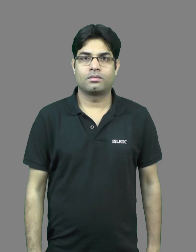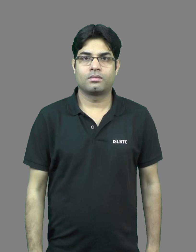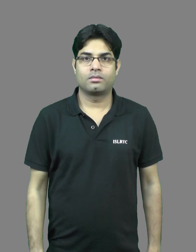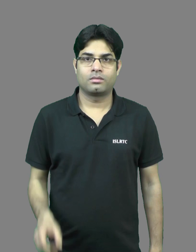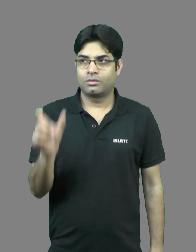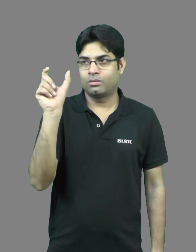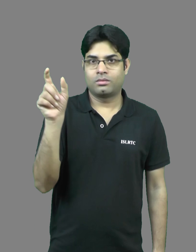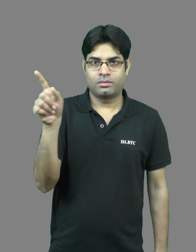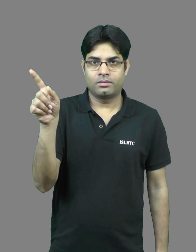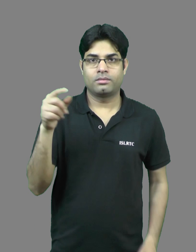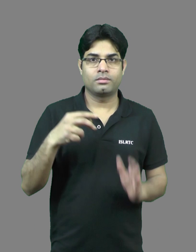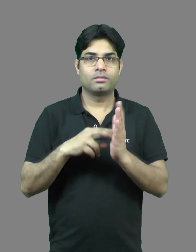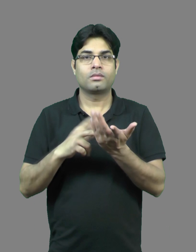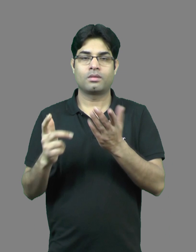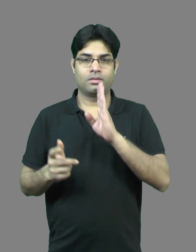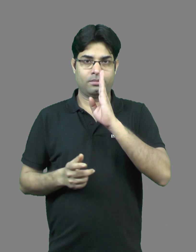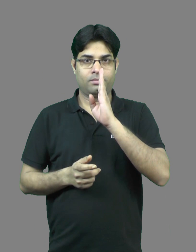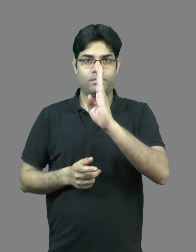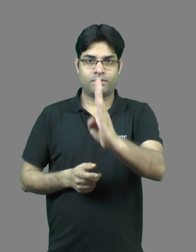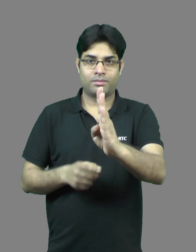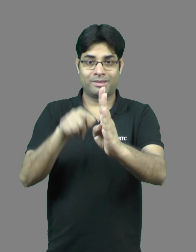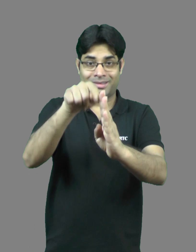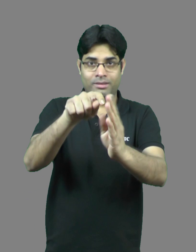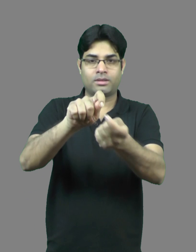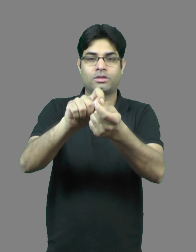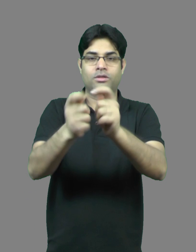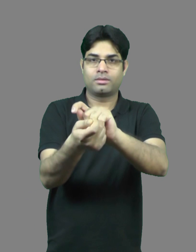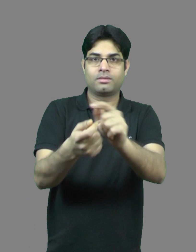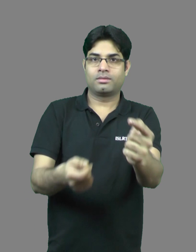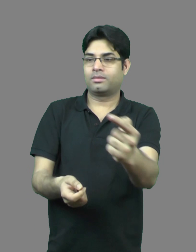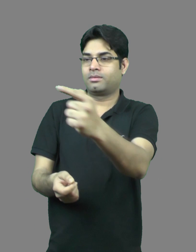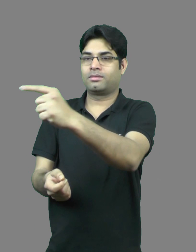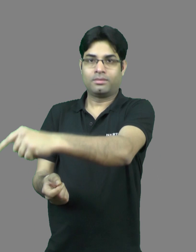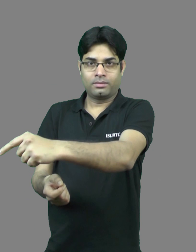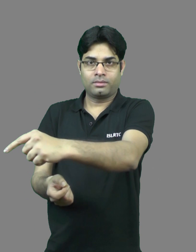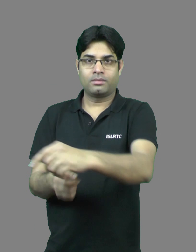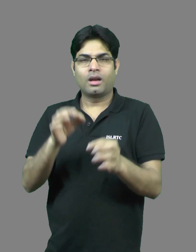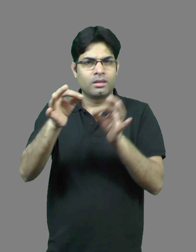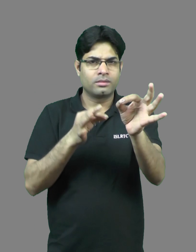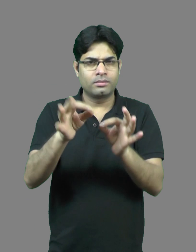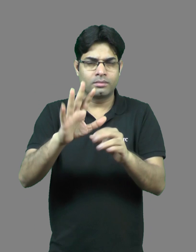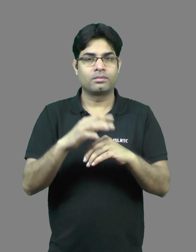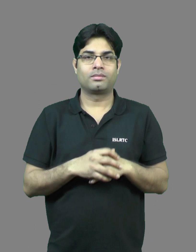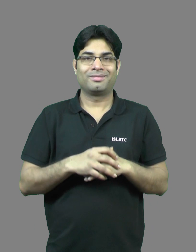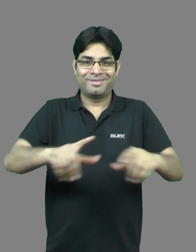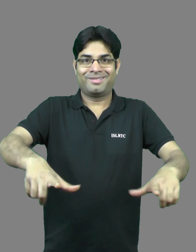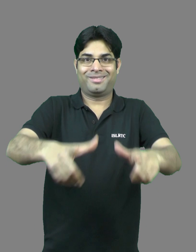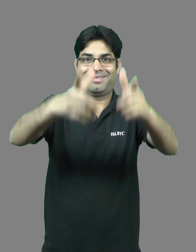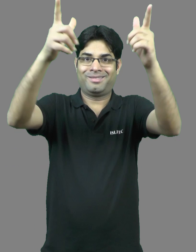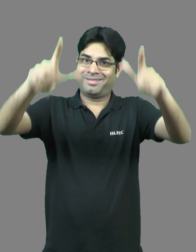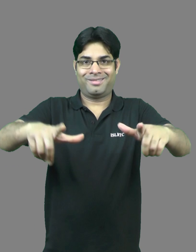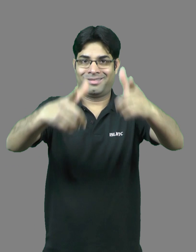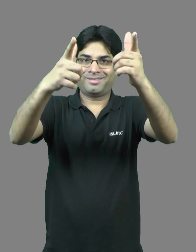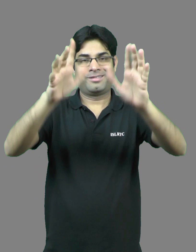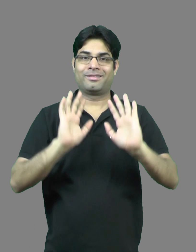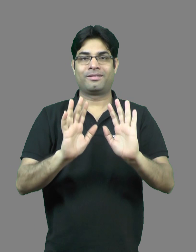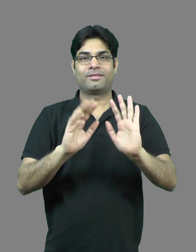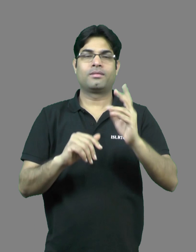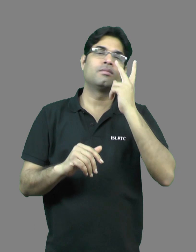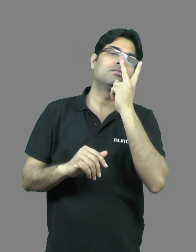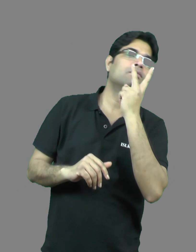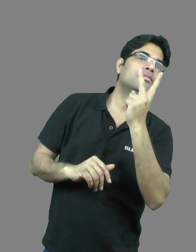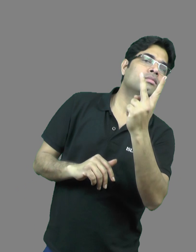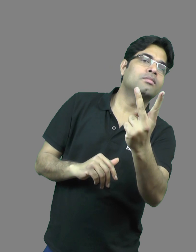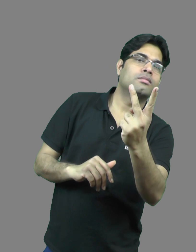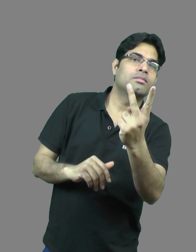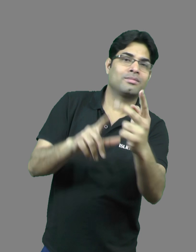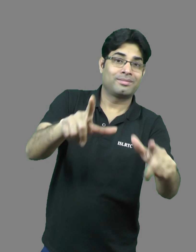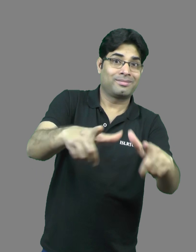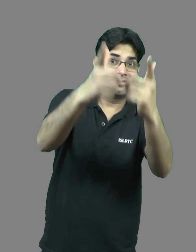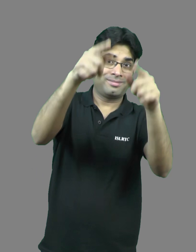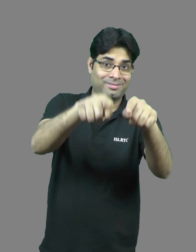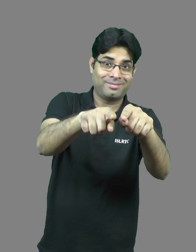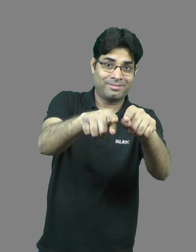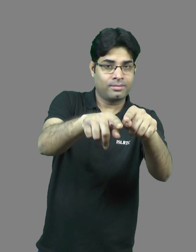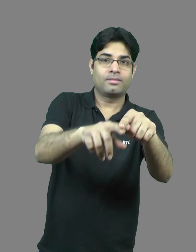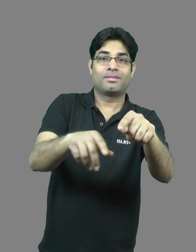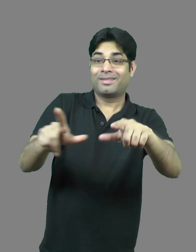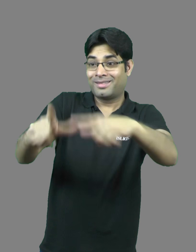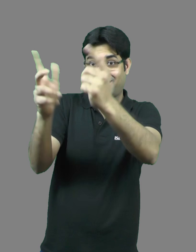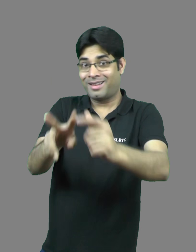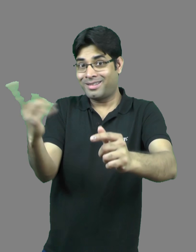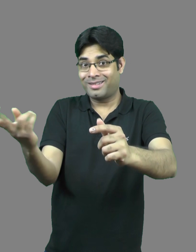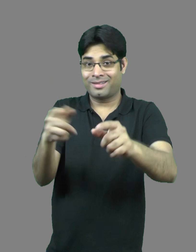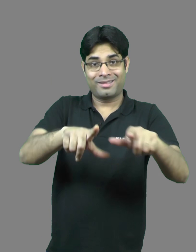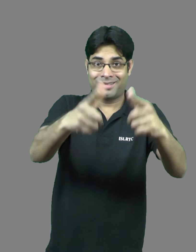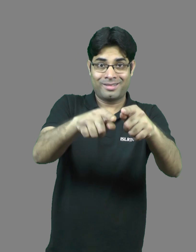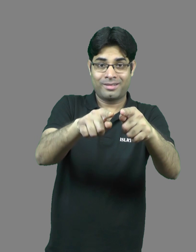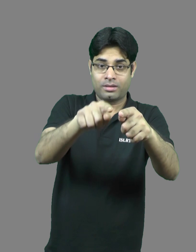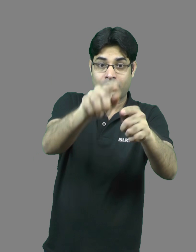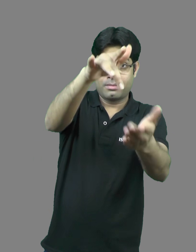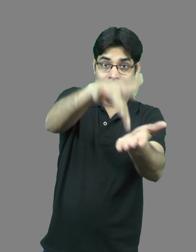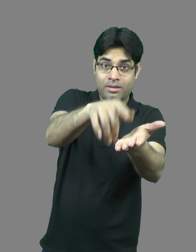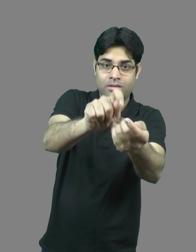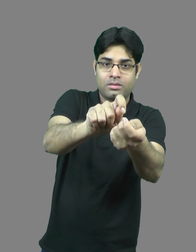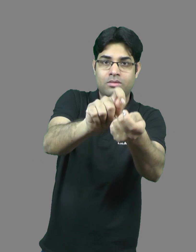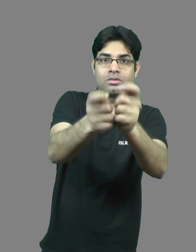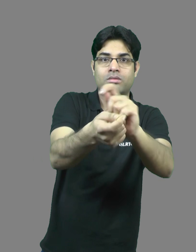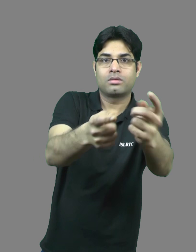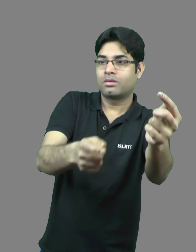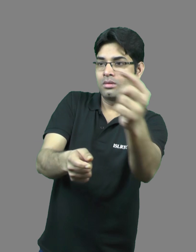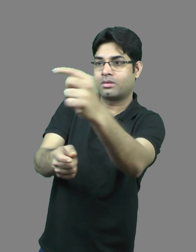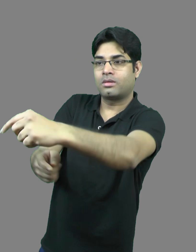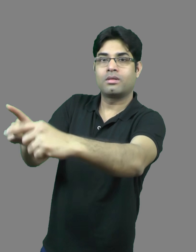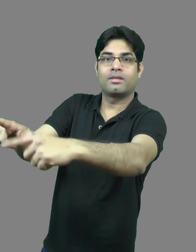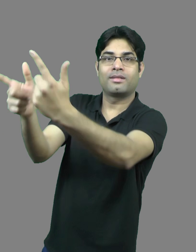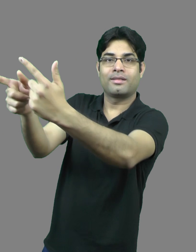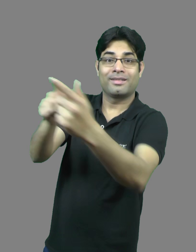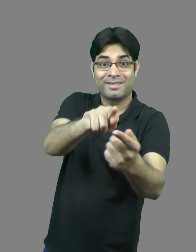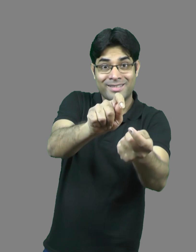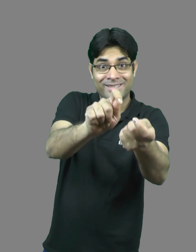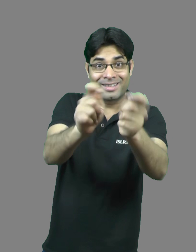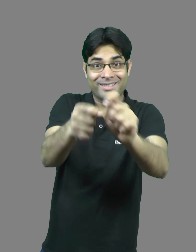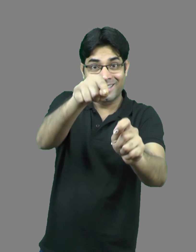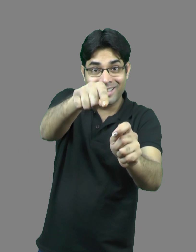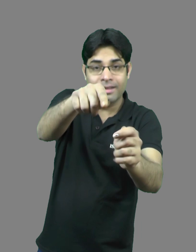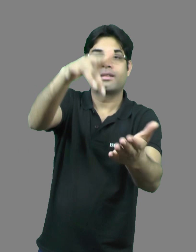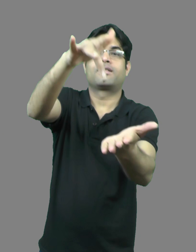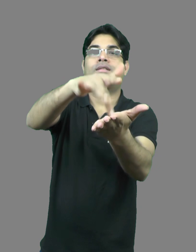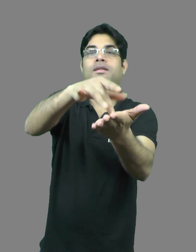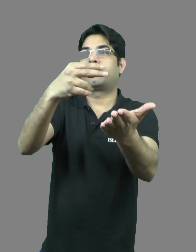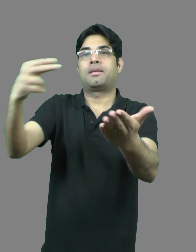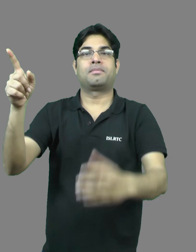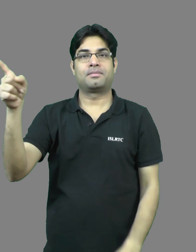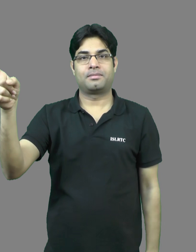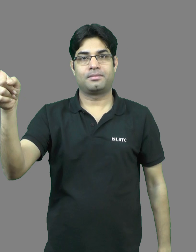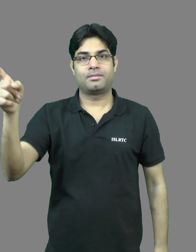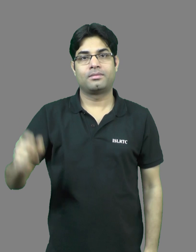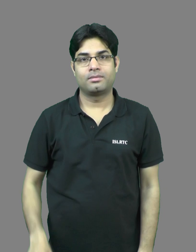Turning Point